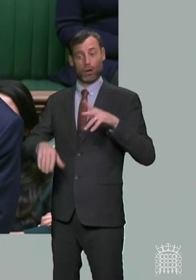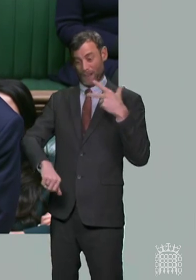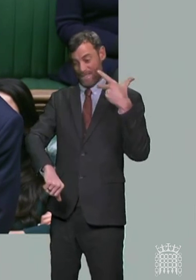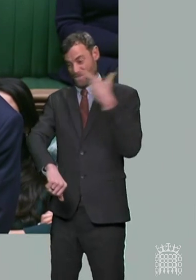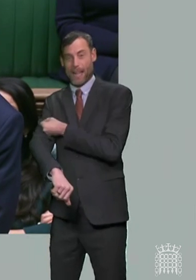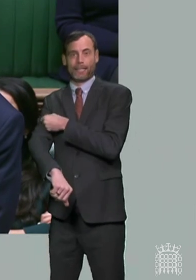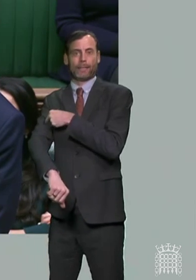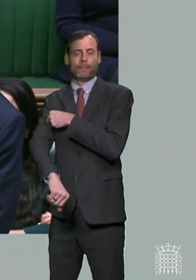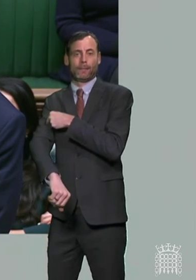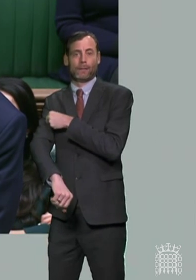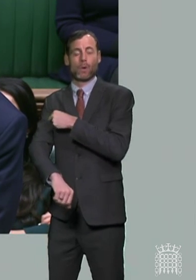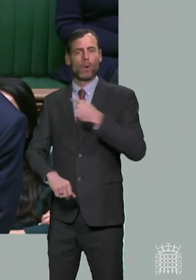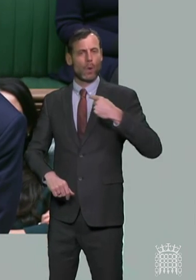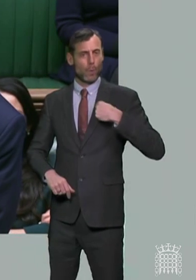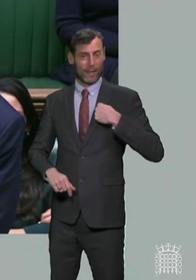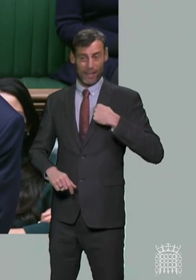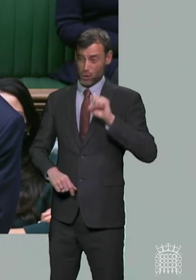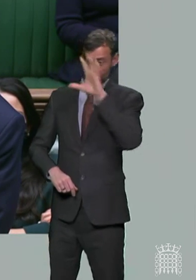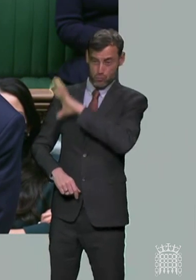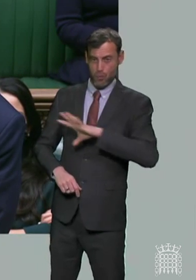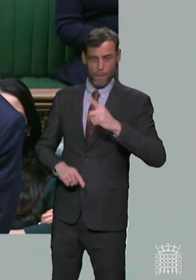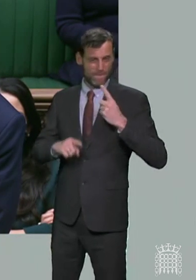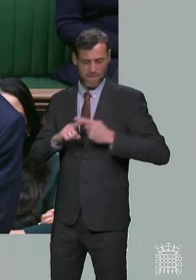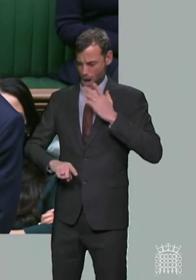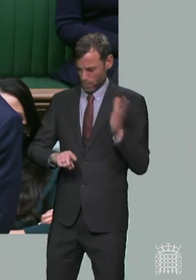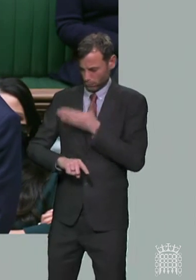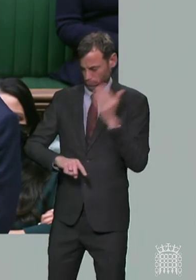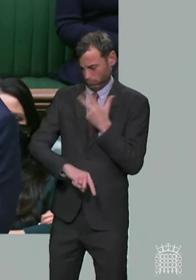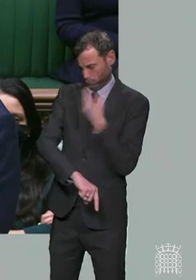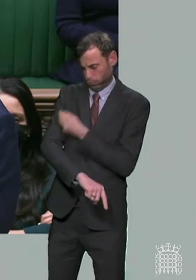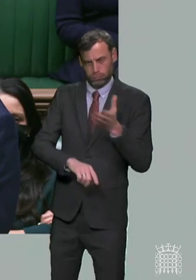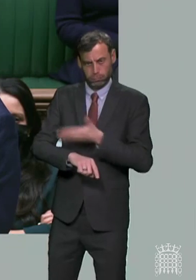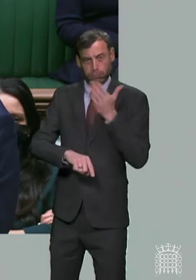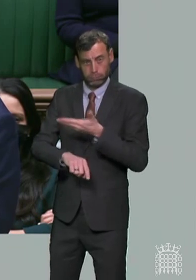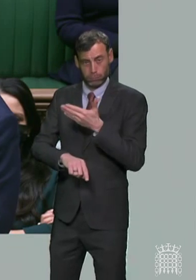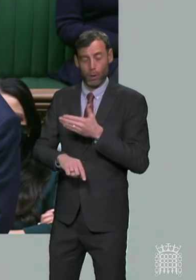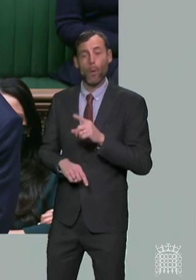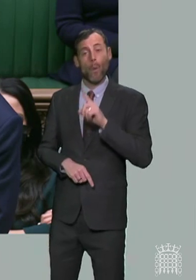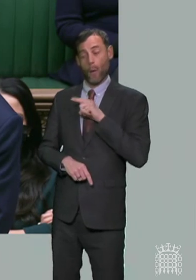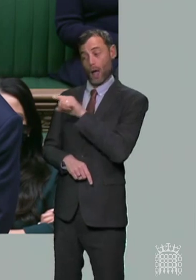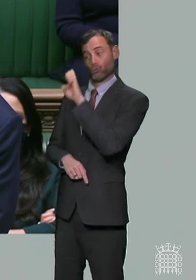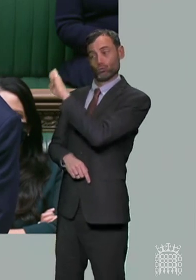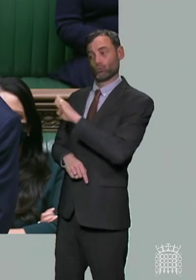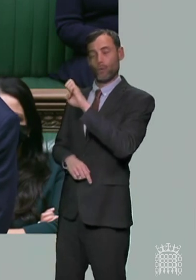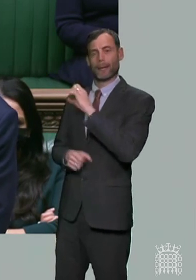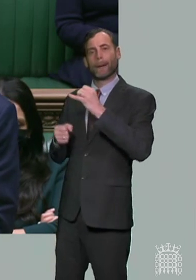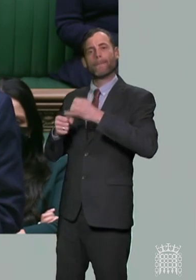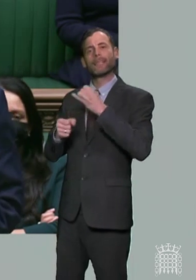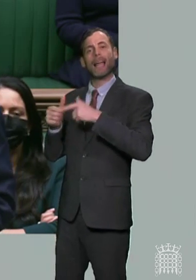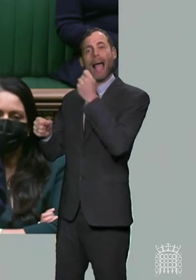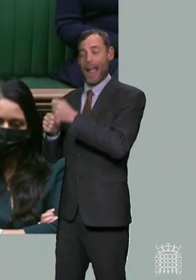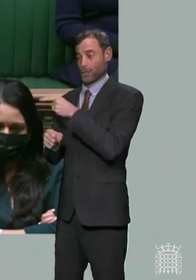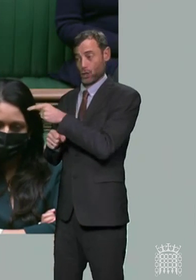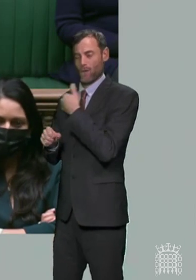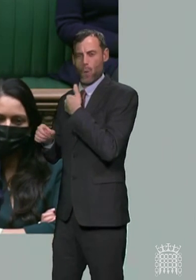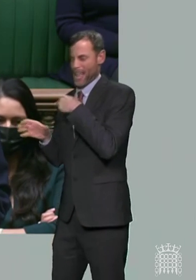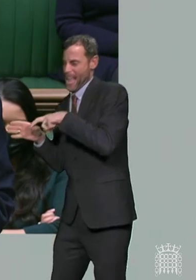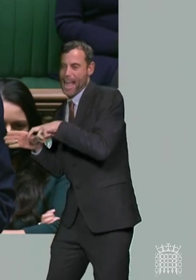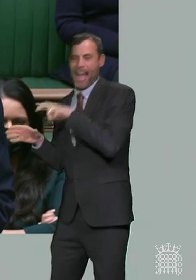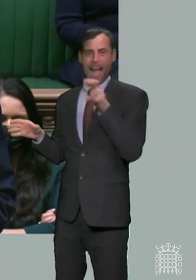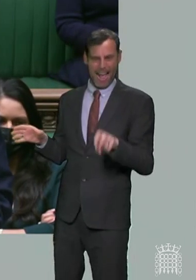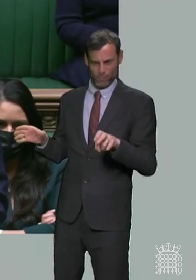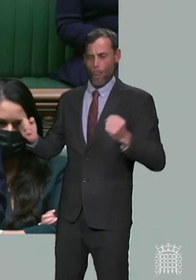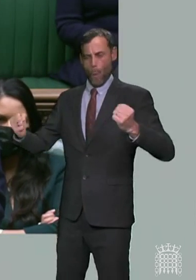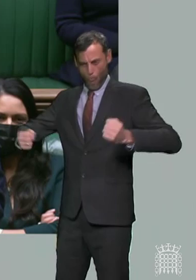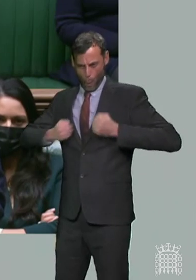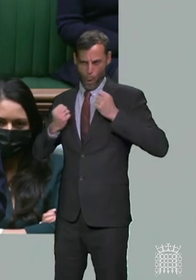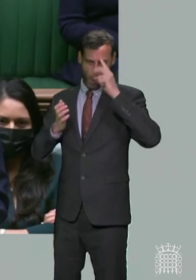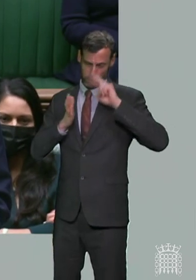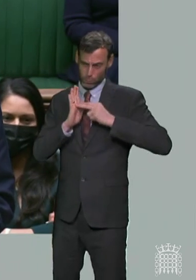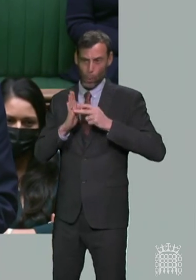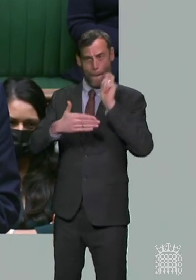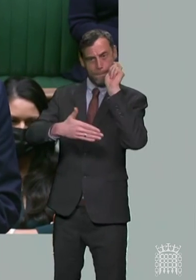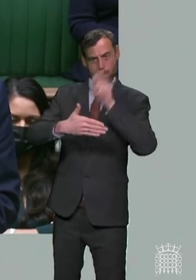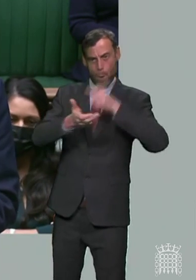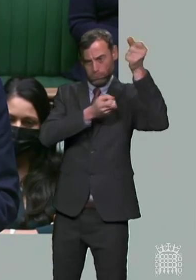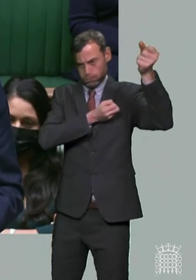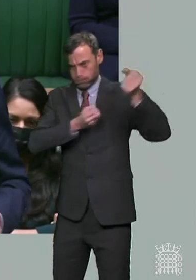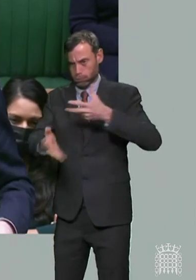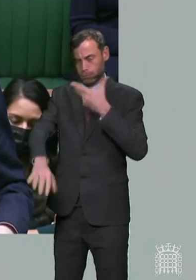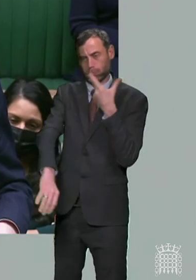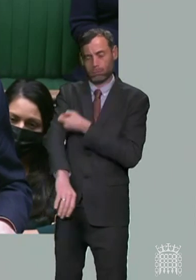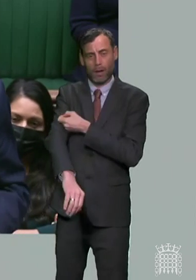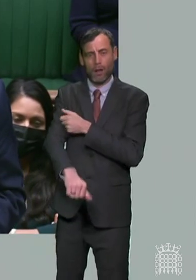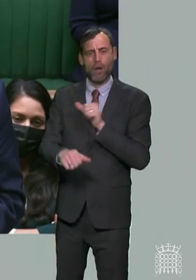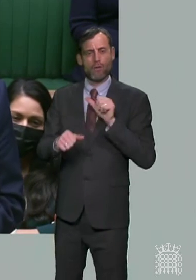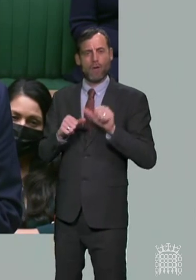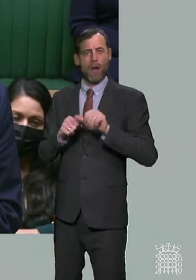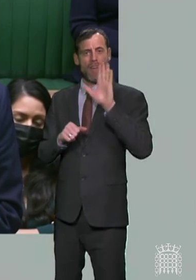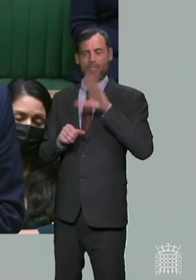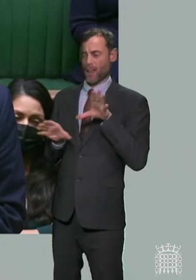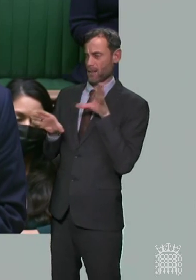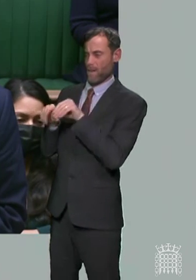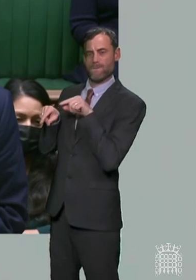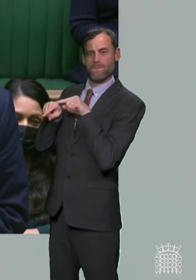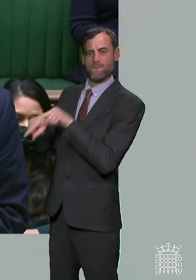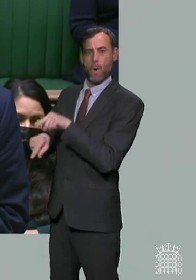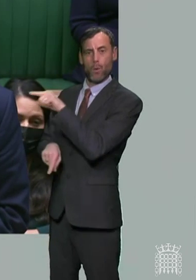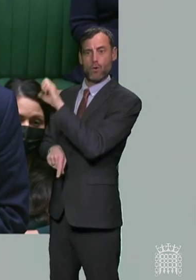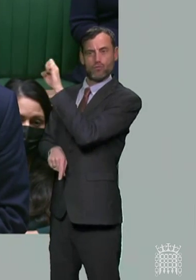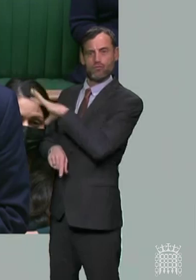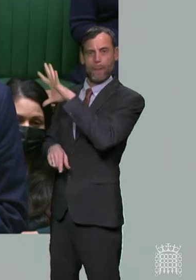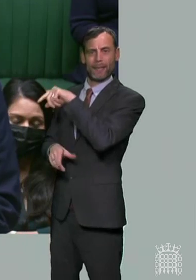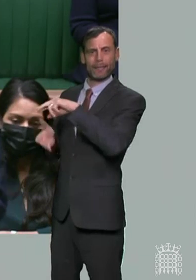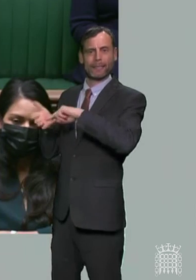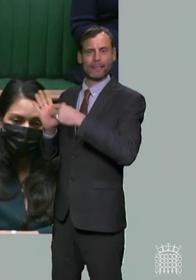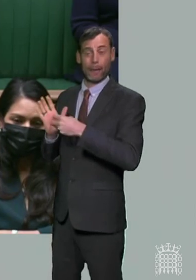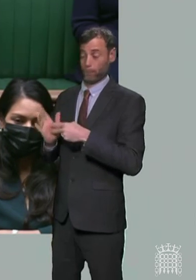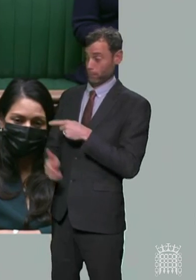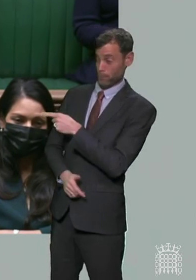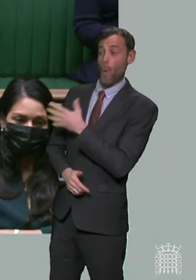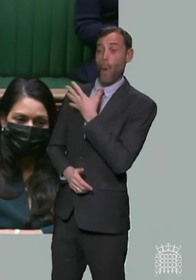We were the fastest in Europe to roll it out, because, outside the European Medicines Agency, this Government made the big call to pursue our own British procurement strategy rather than opting back into the EU scheme as some people urged.